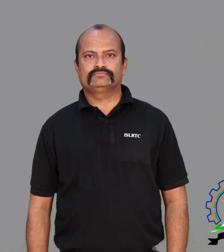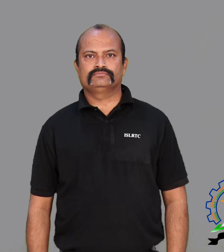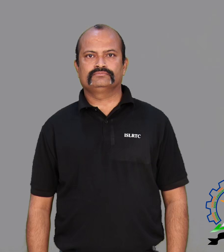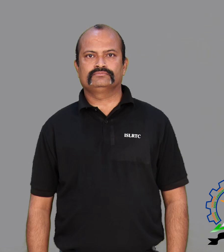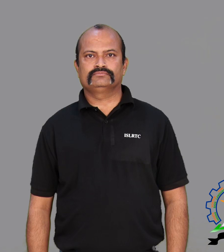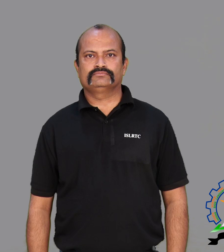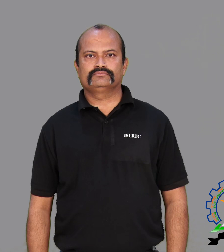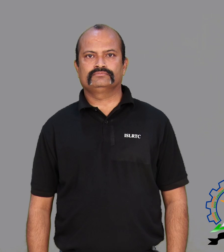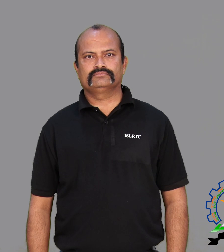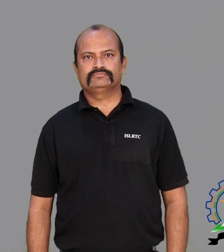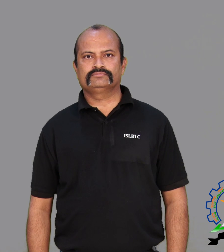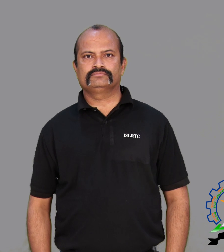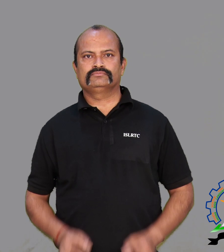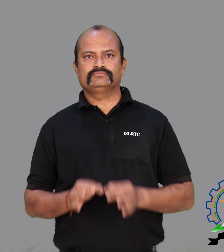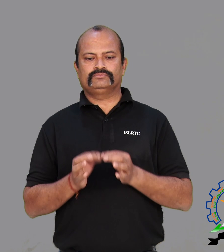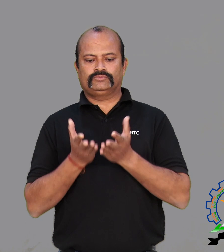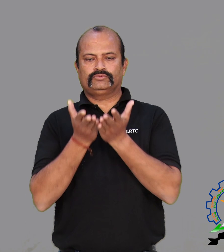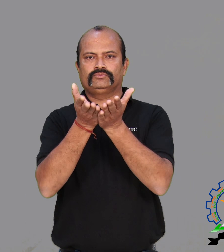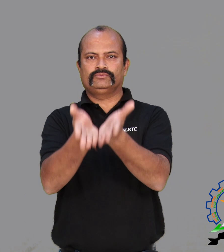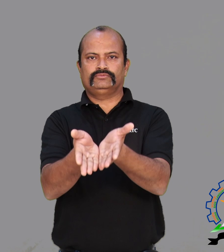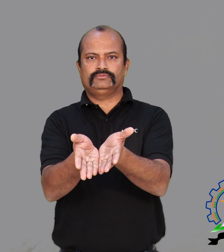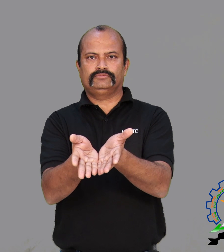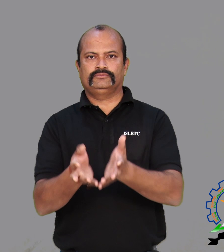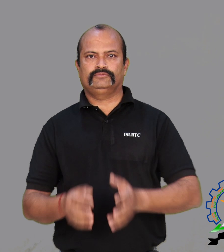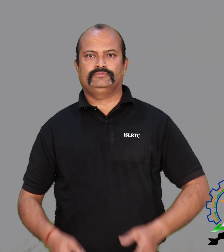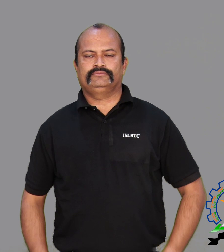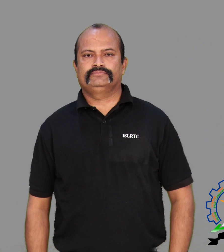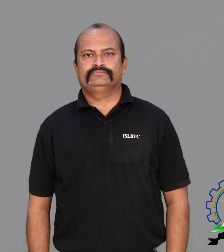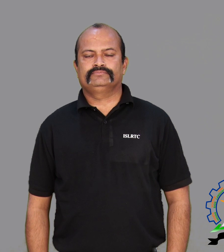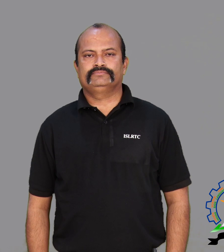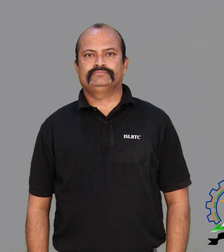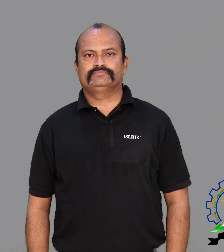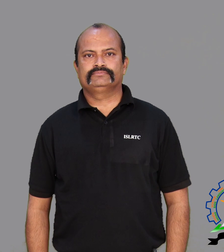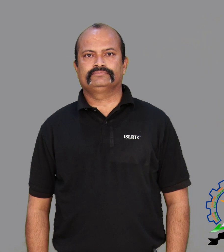Bonus